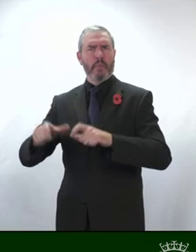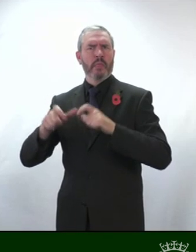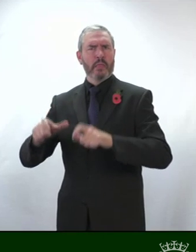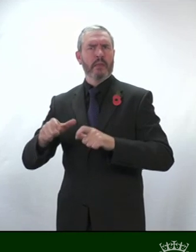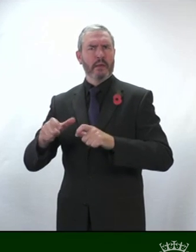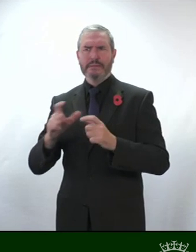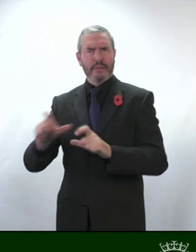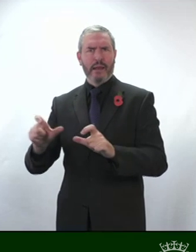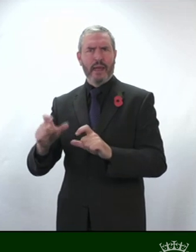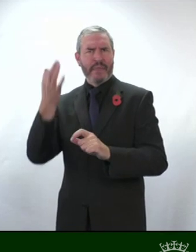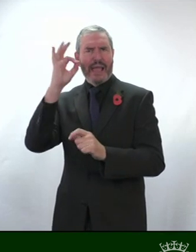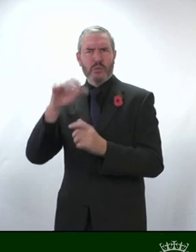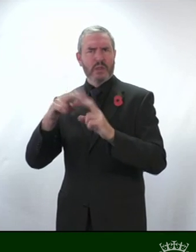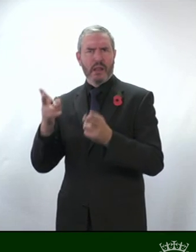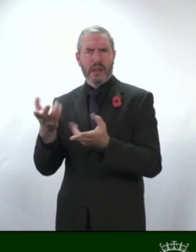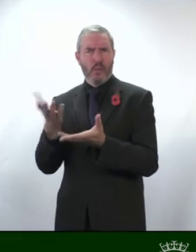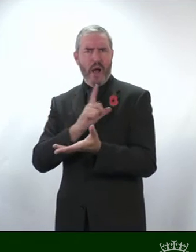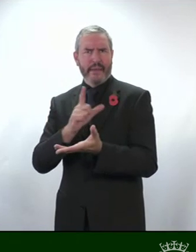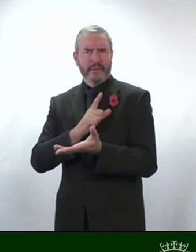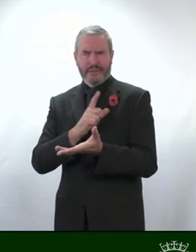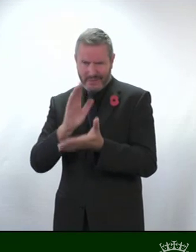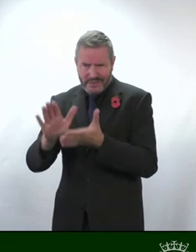What can be done to get the Labour council to pull their socks up?